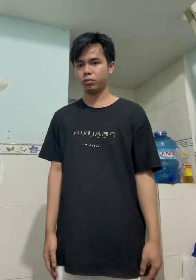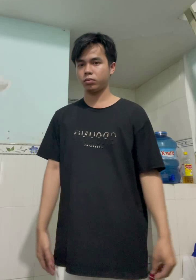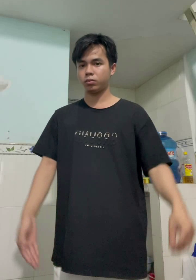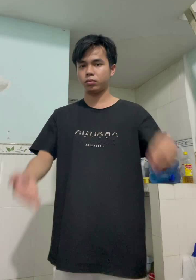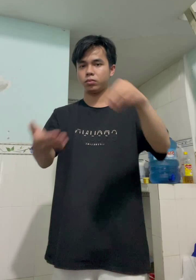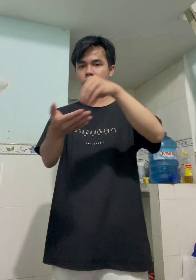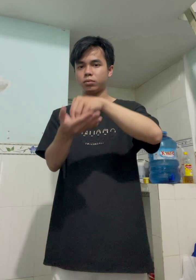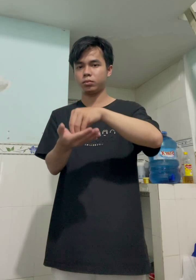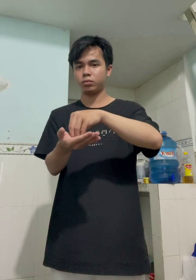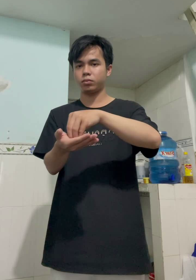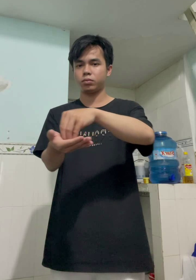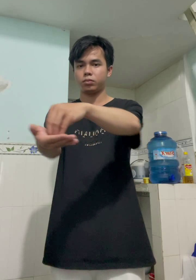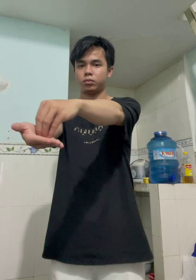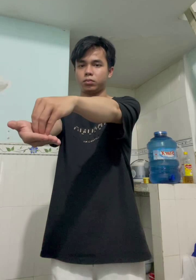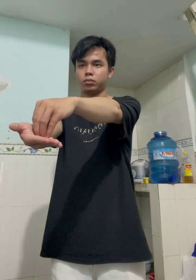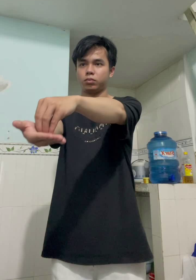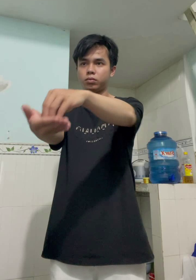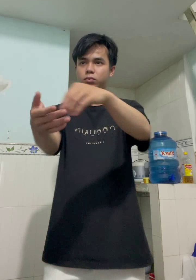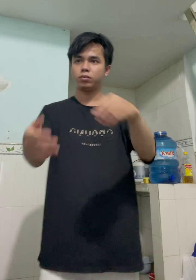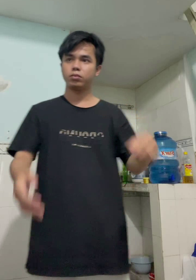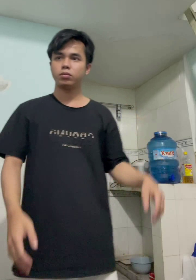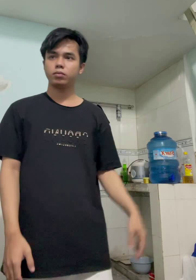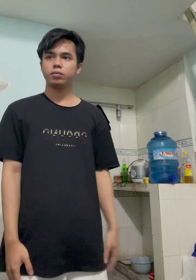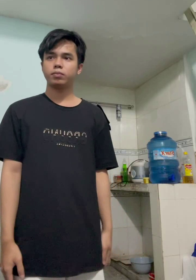san pham